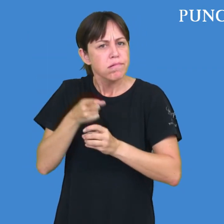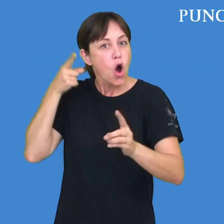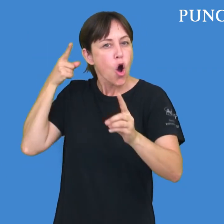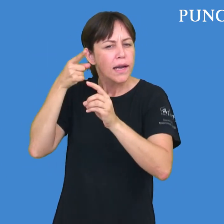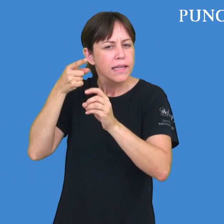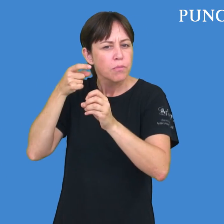objetivo